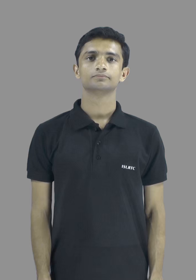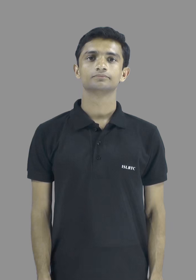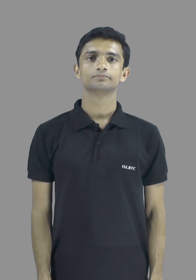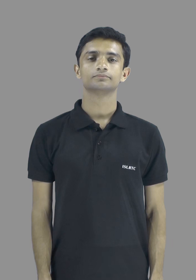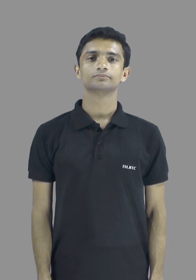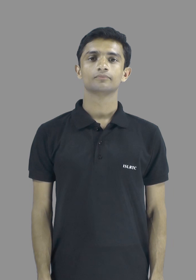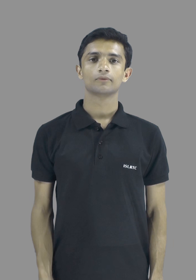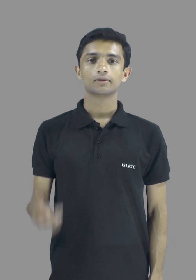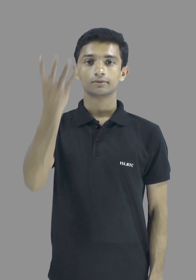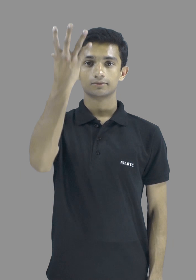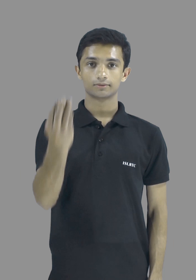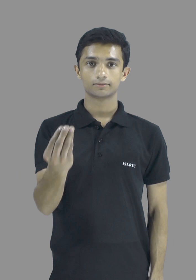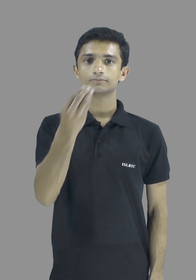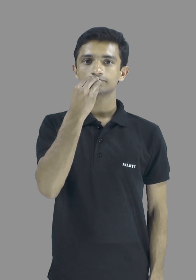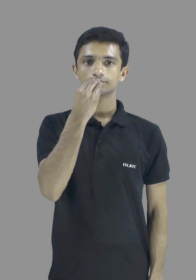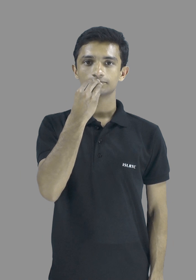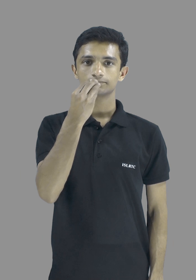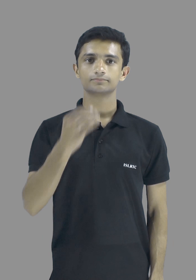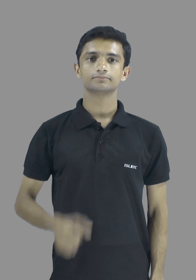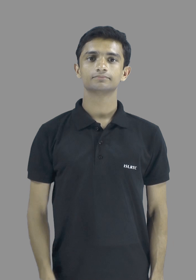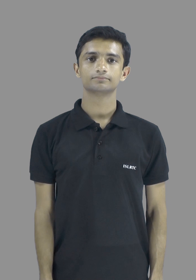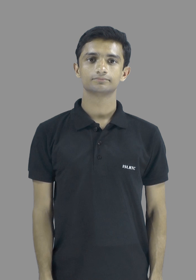Dinner